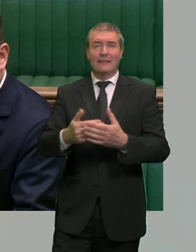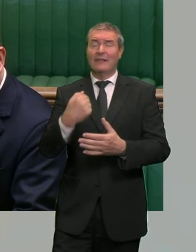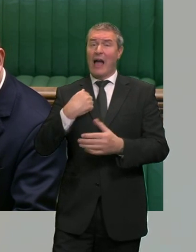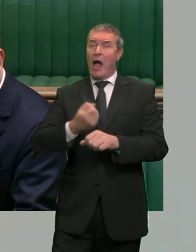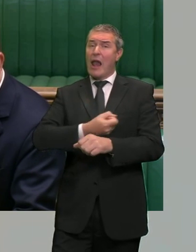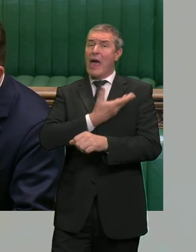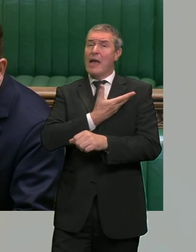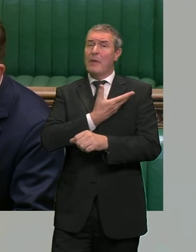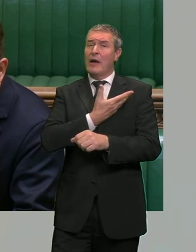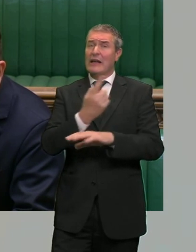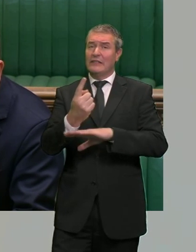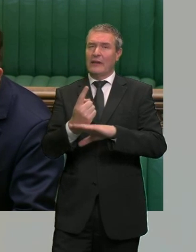It was rather a good point!